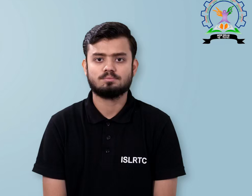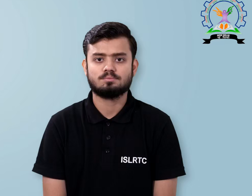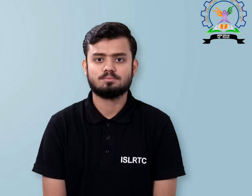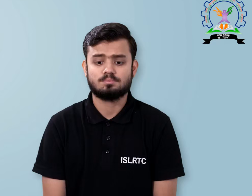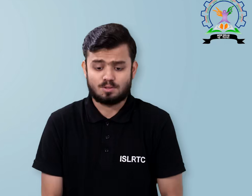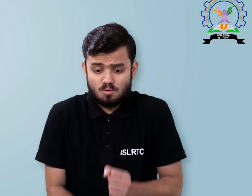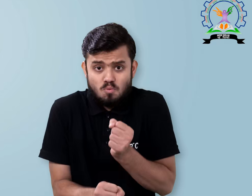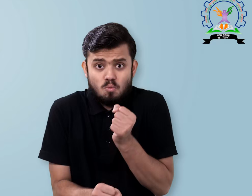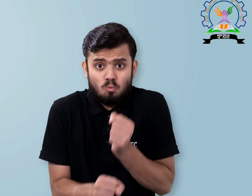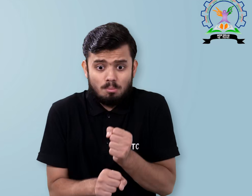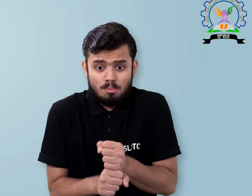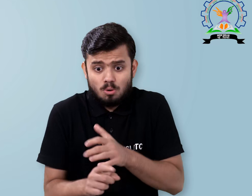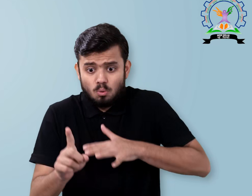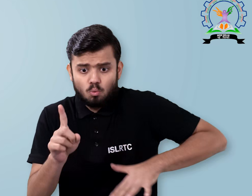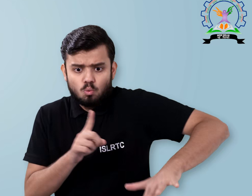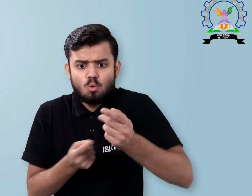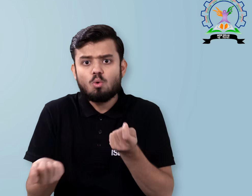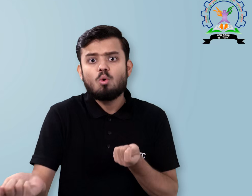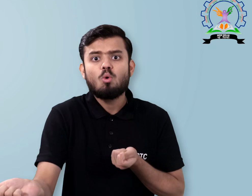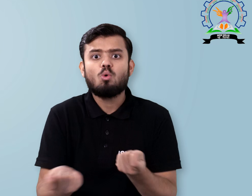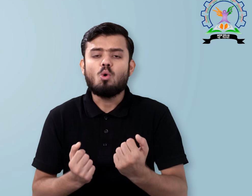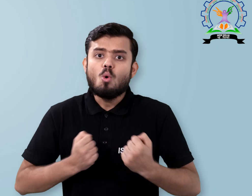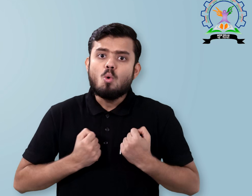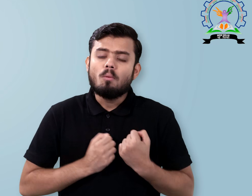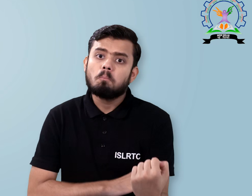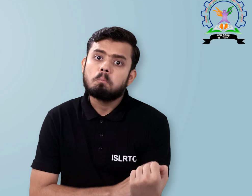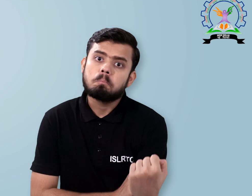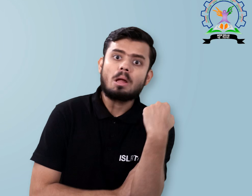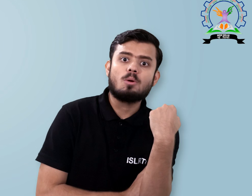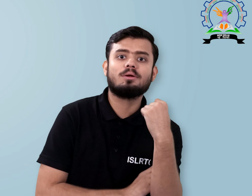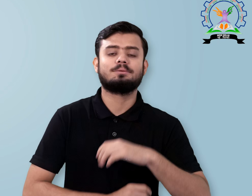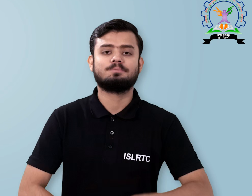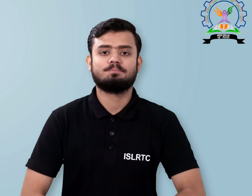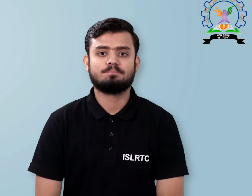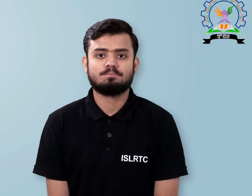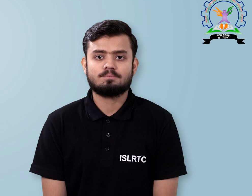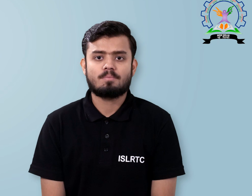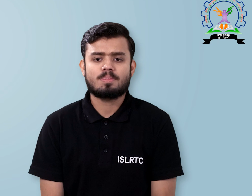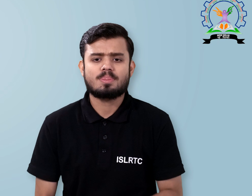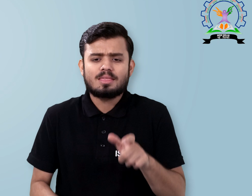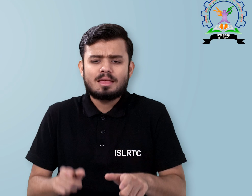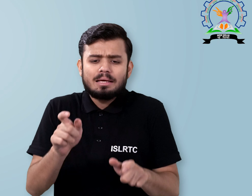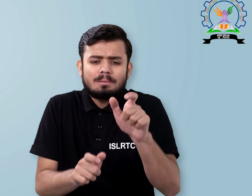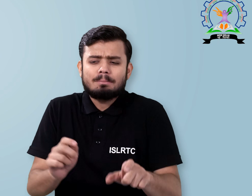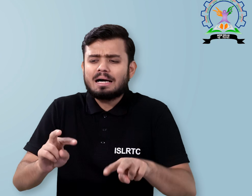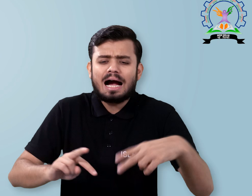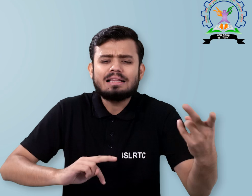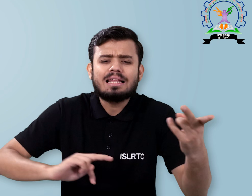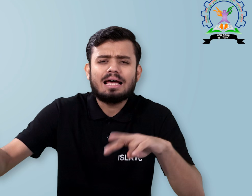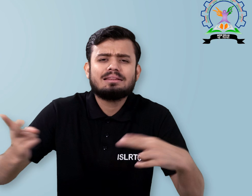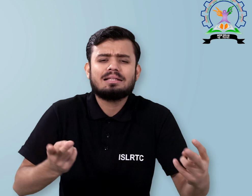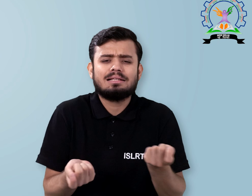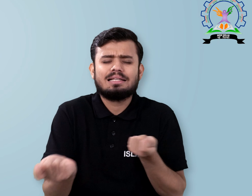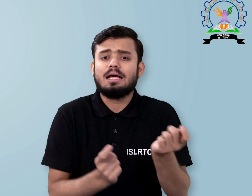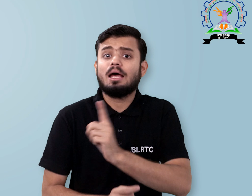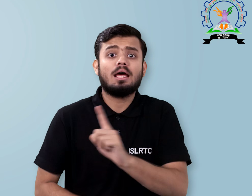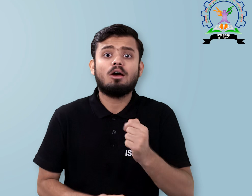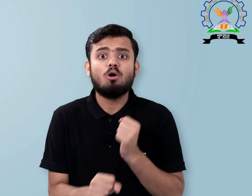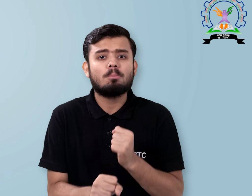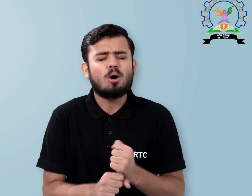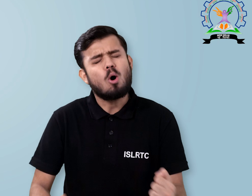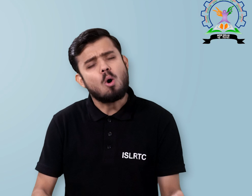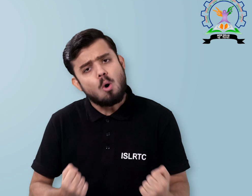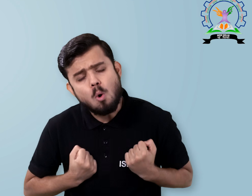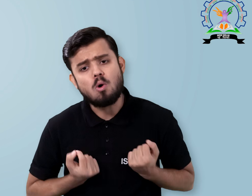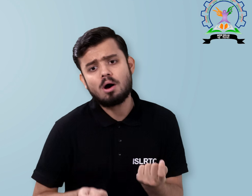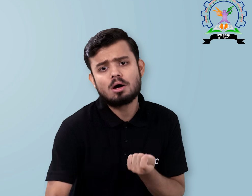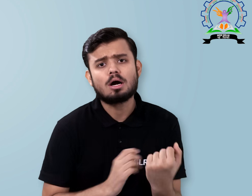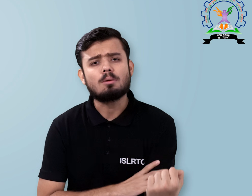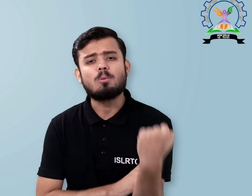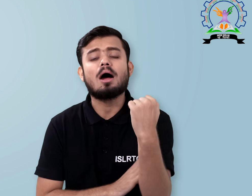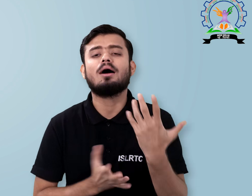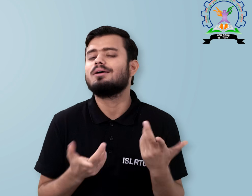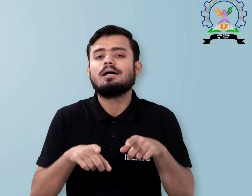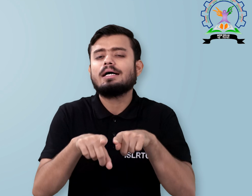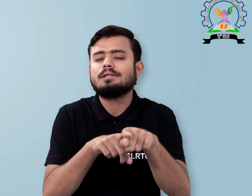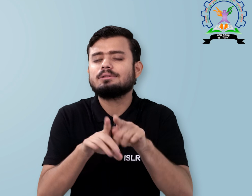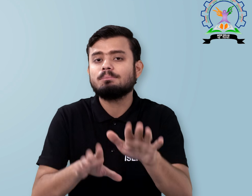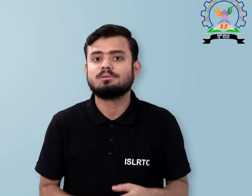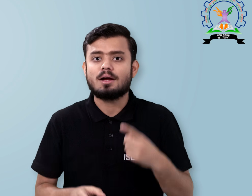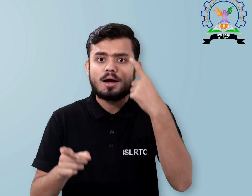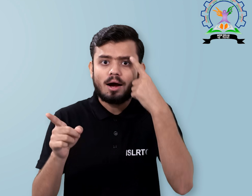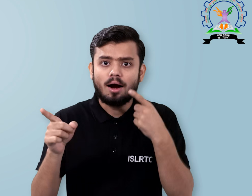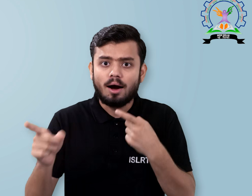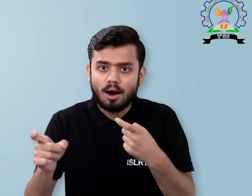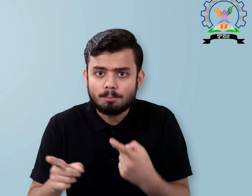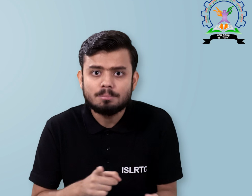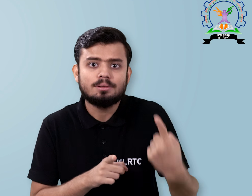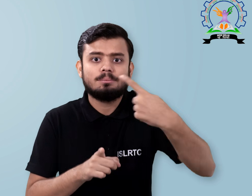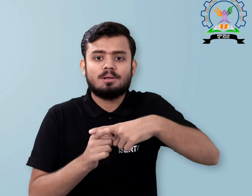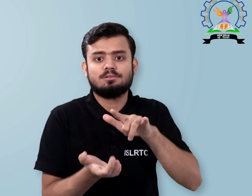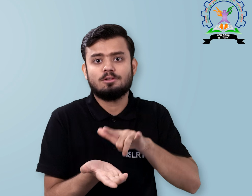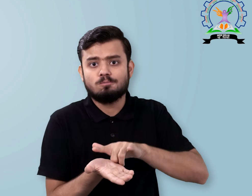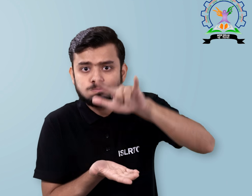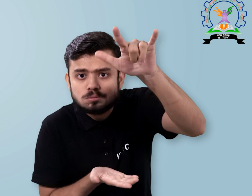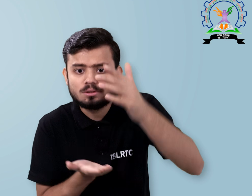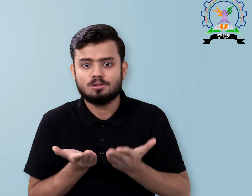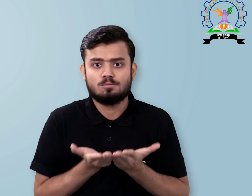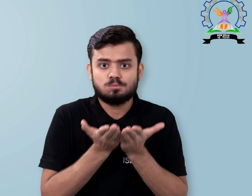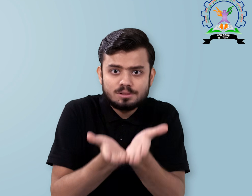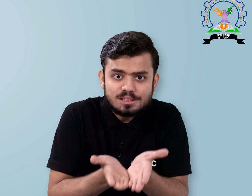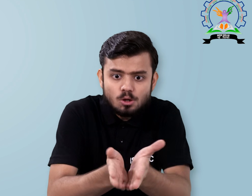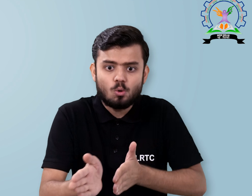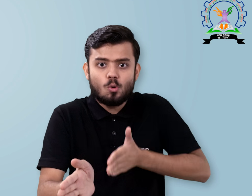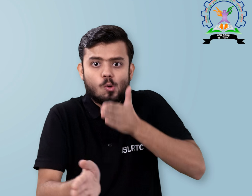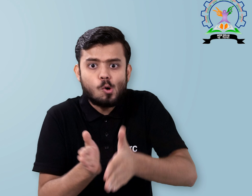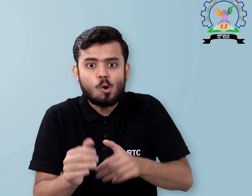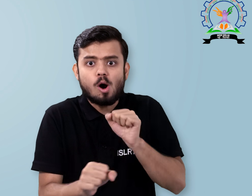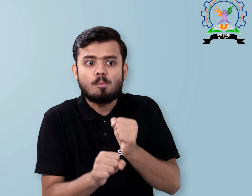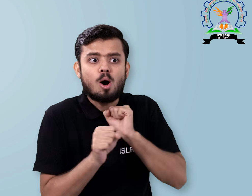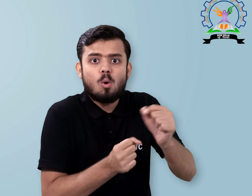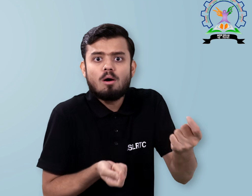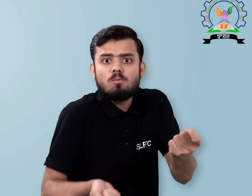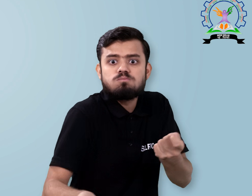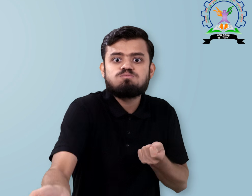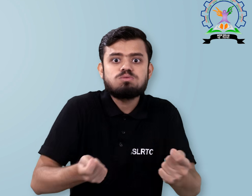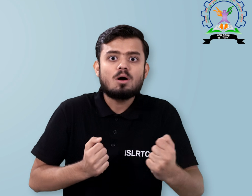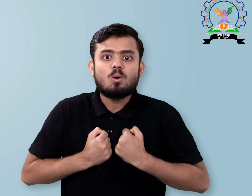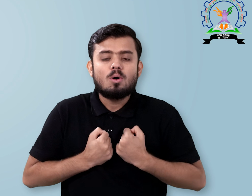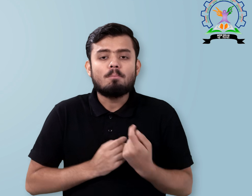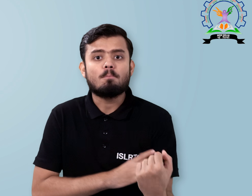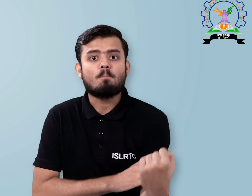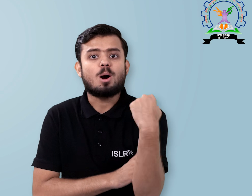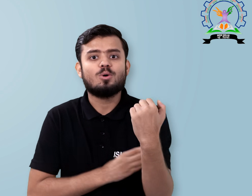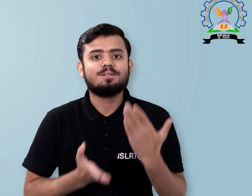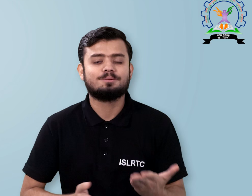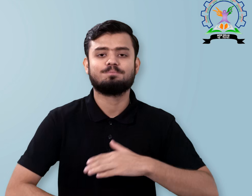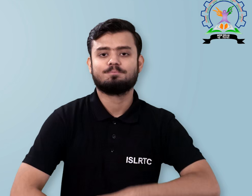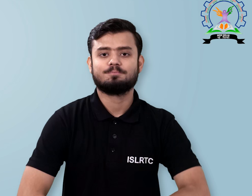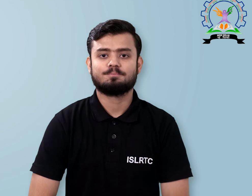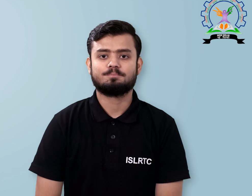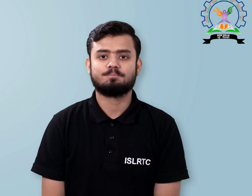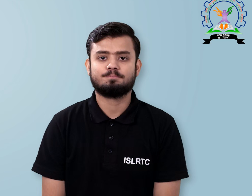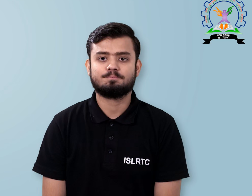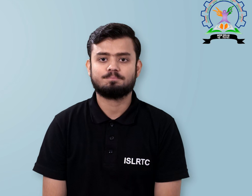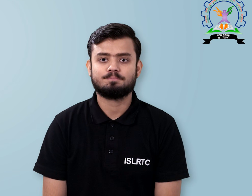Sovereignty Supreme power or authority. Examples include the army, airplanes, the navy, trains, and government power authority.